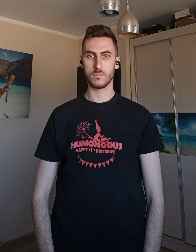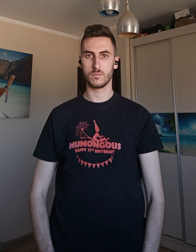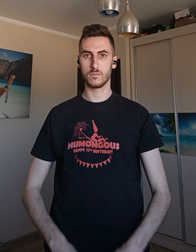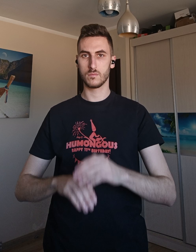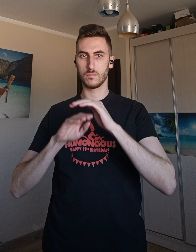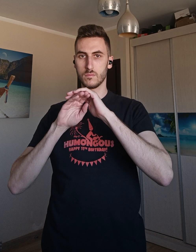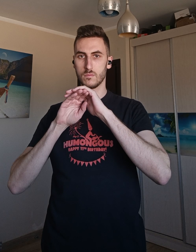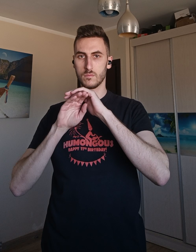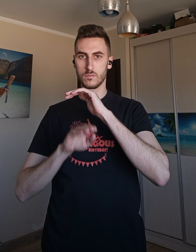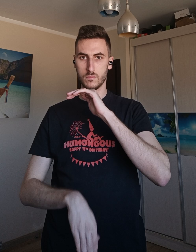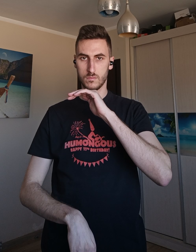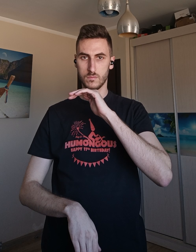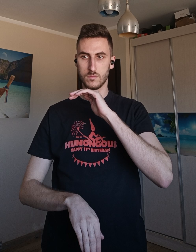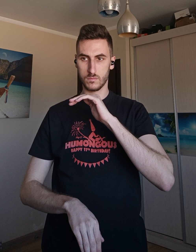זול